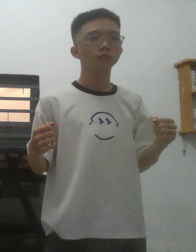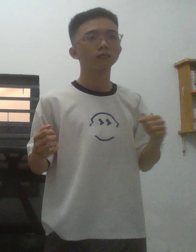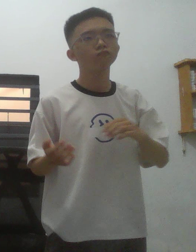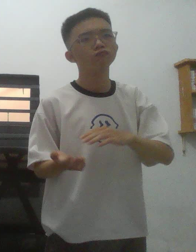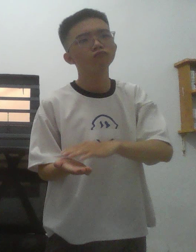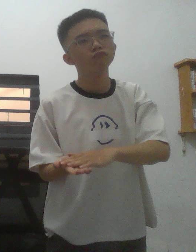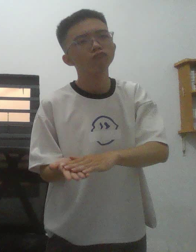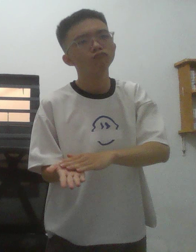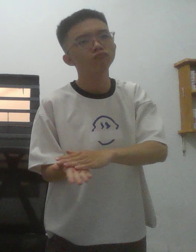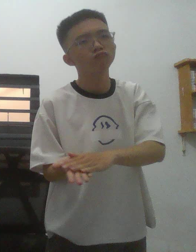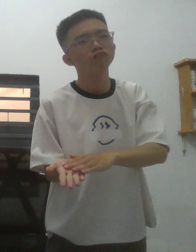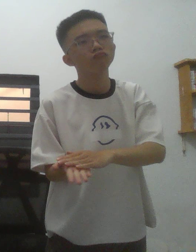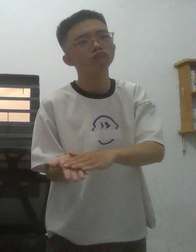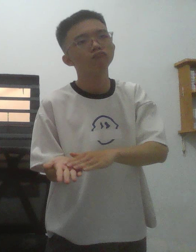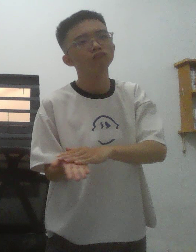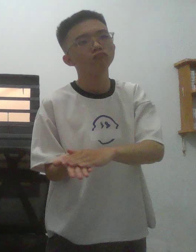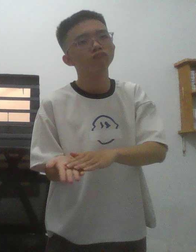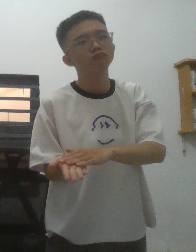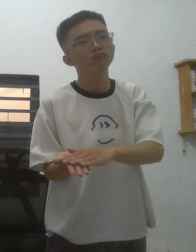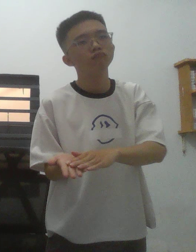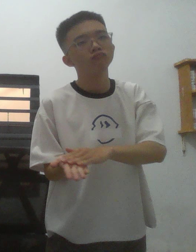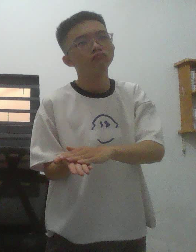xin loi